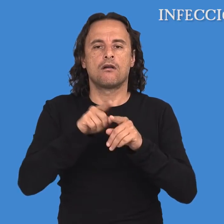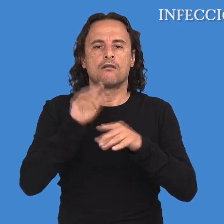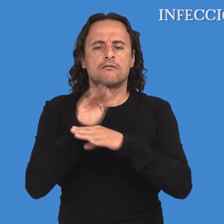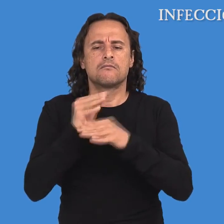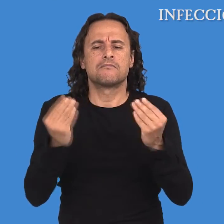cuidar